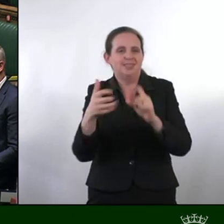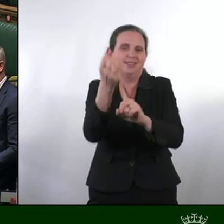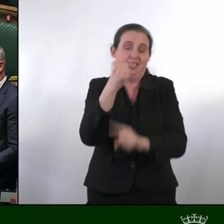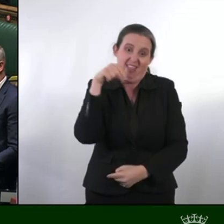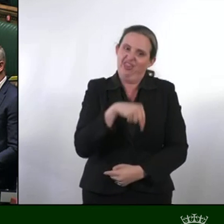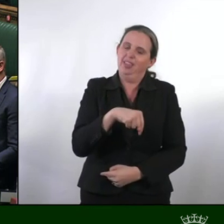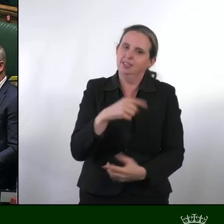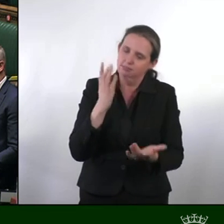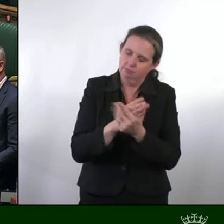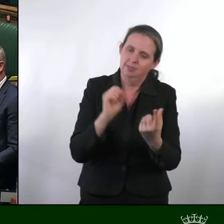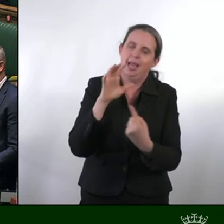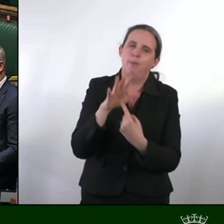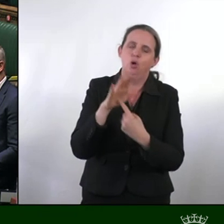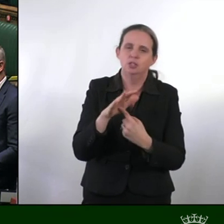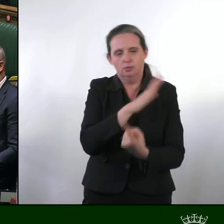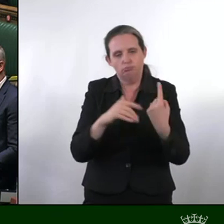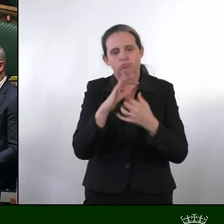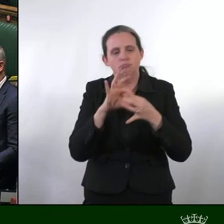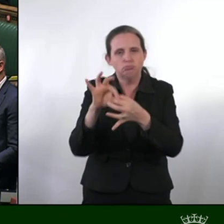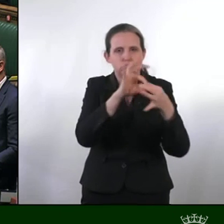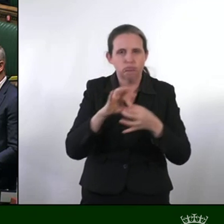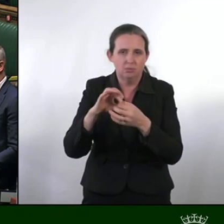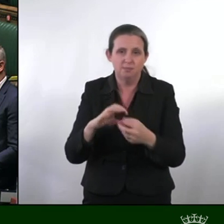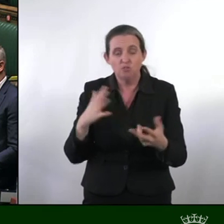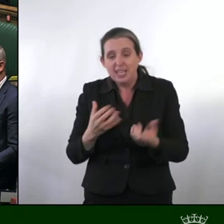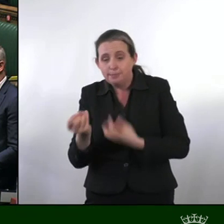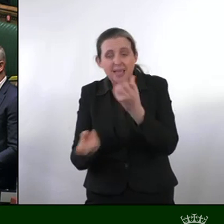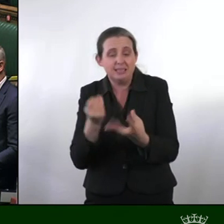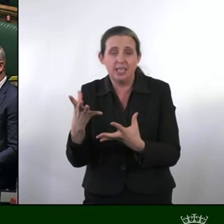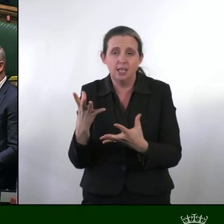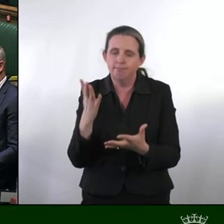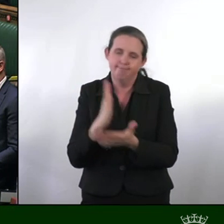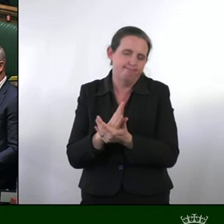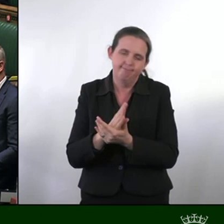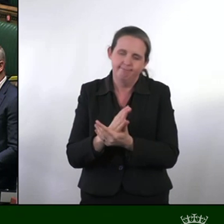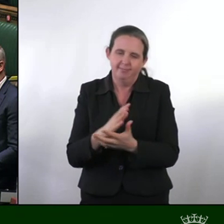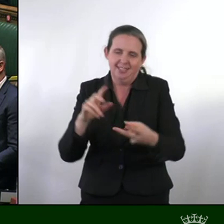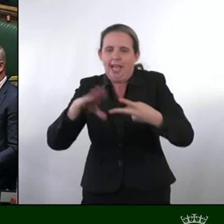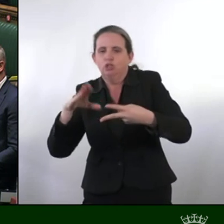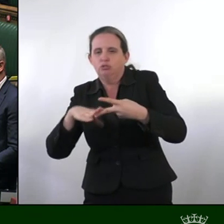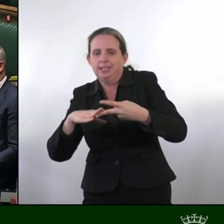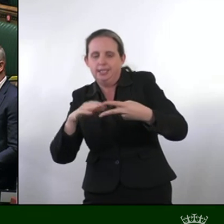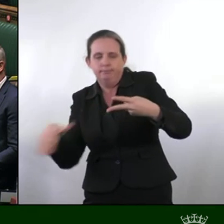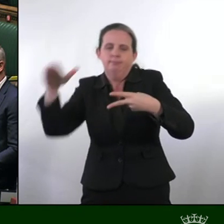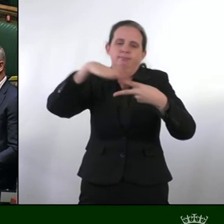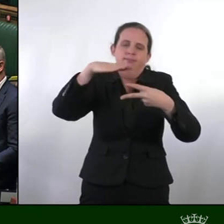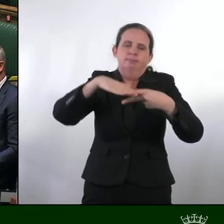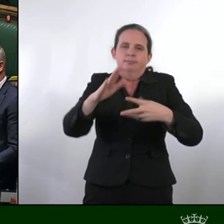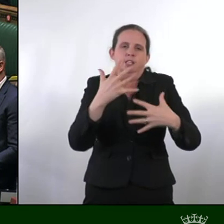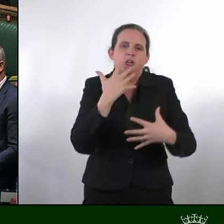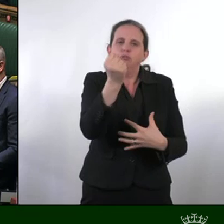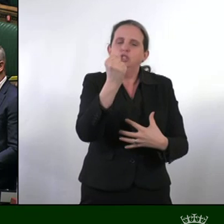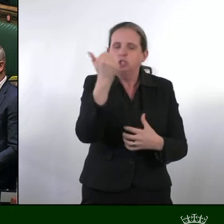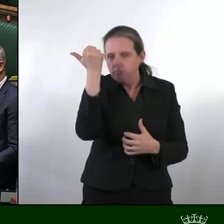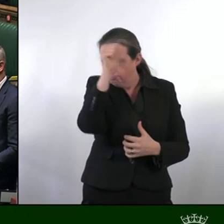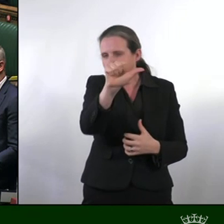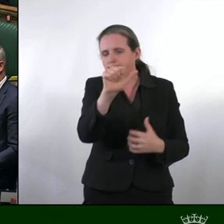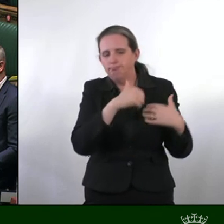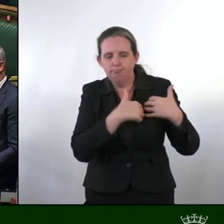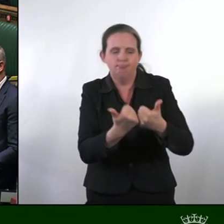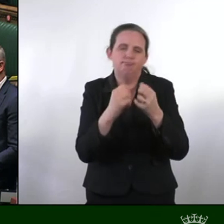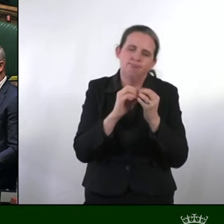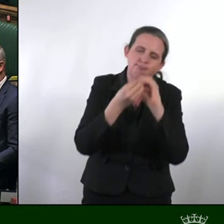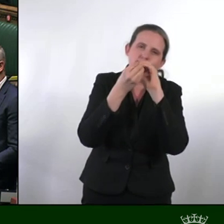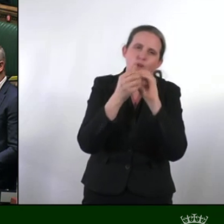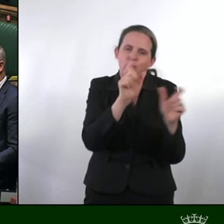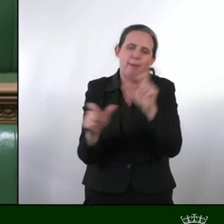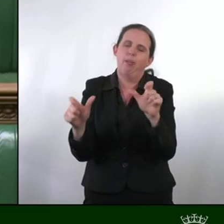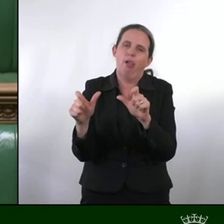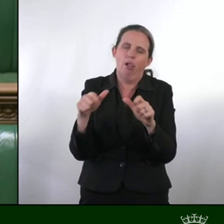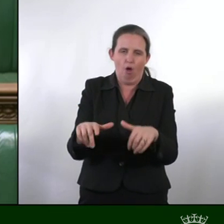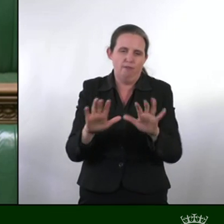The spending announced today is secondary to the courage, wisdom, kindness and creativity it unleashes.